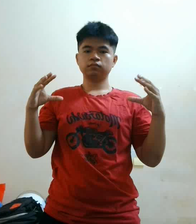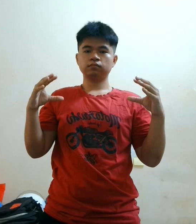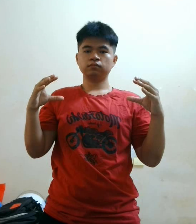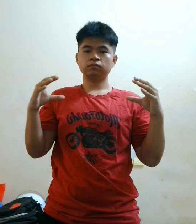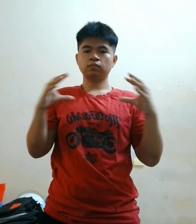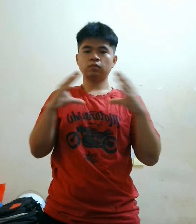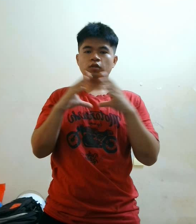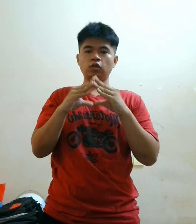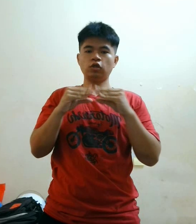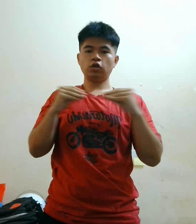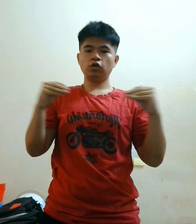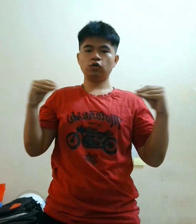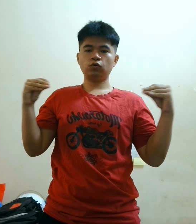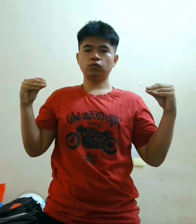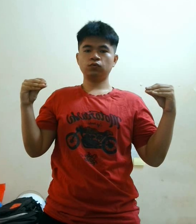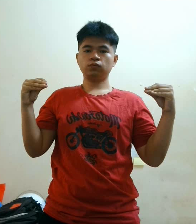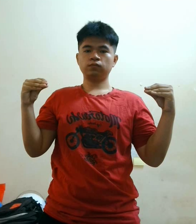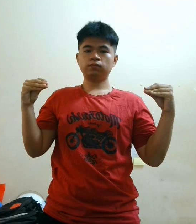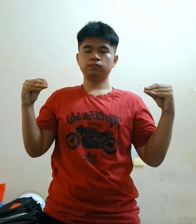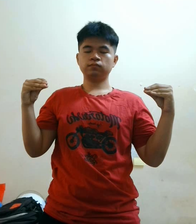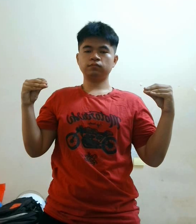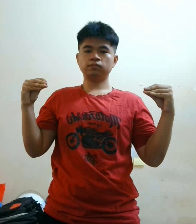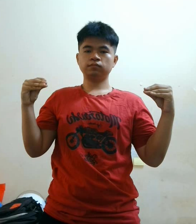nhieu